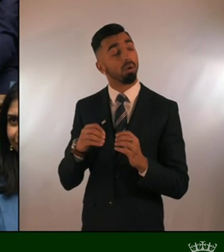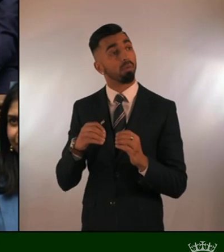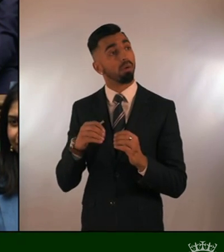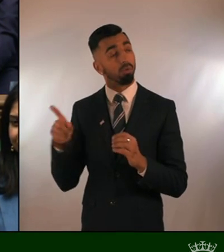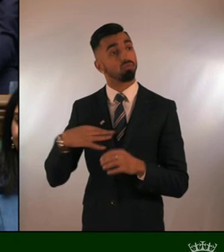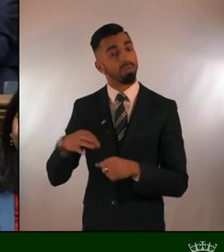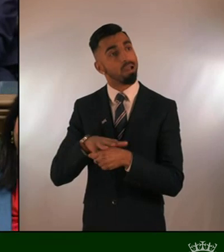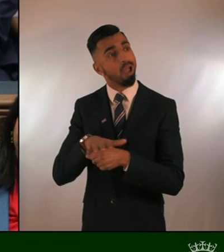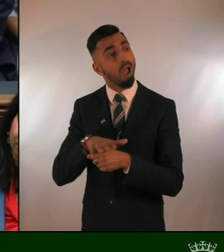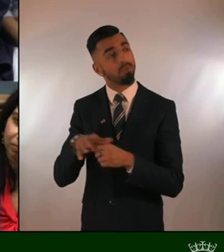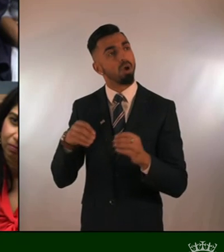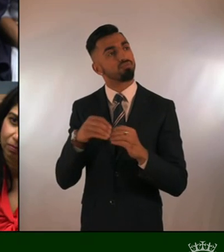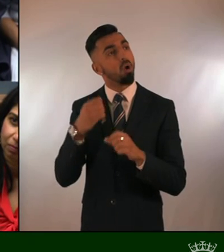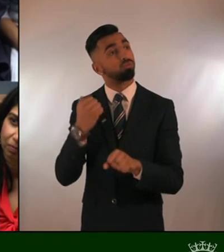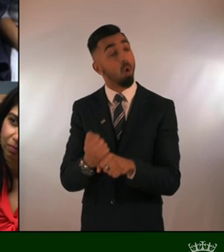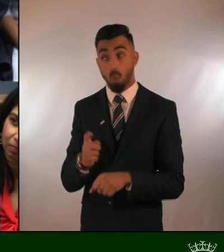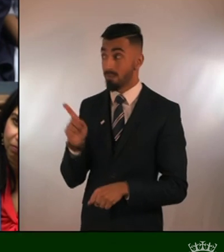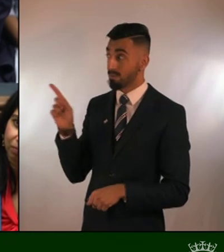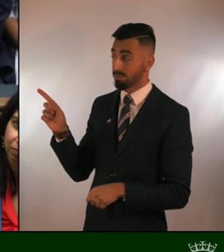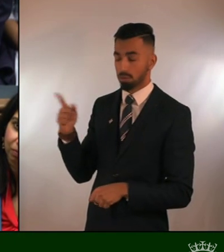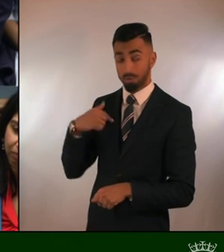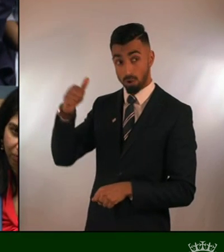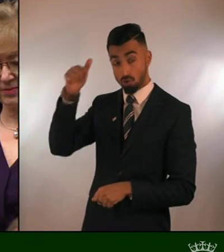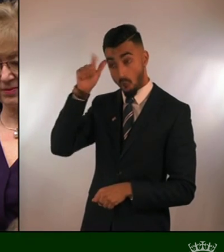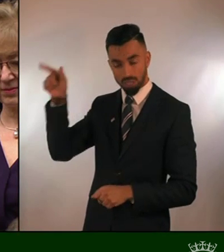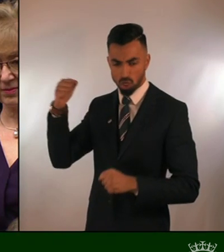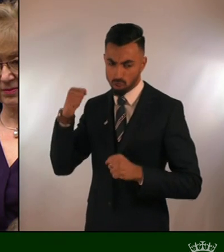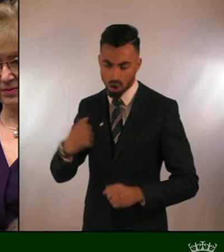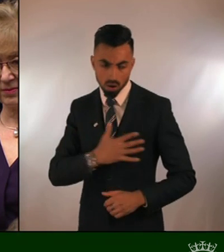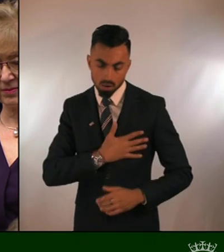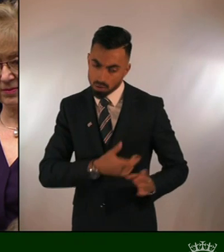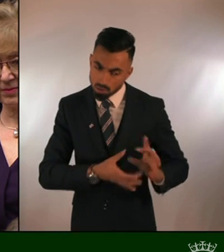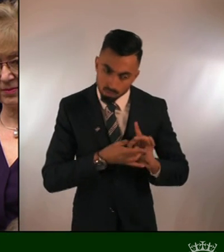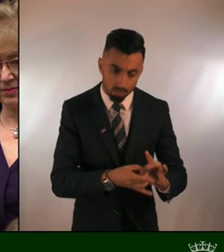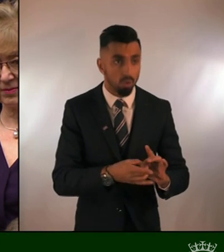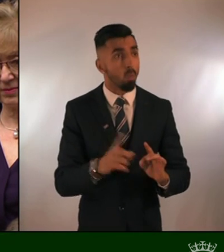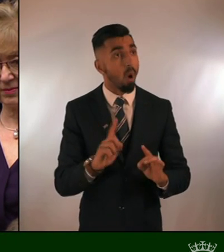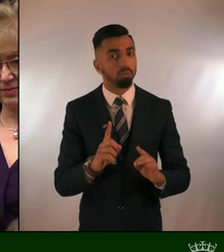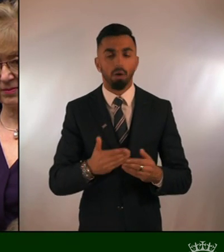One of the issues he is most passionate about is levelling up further education.